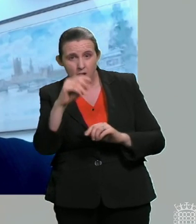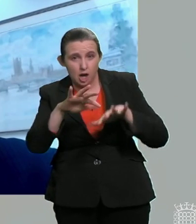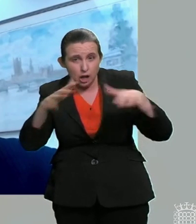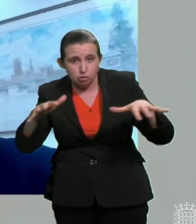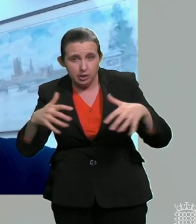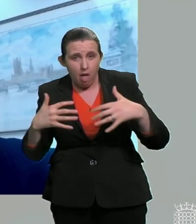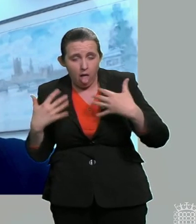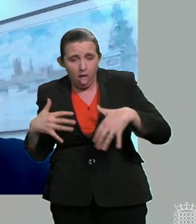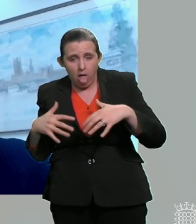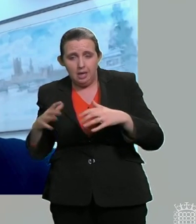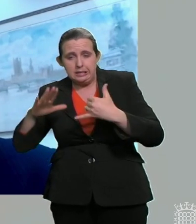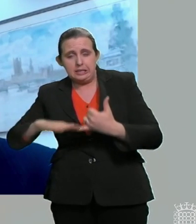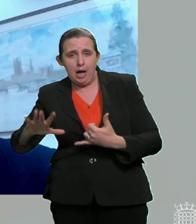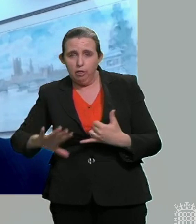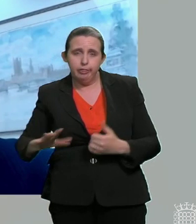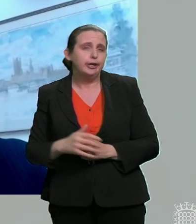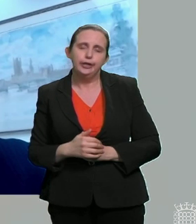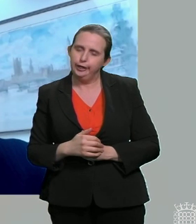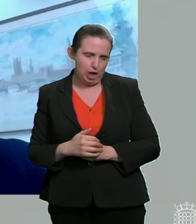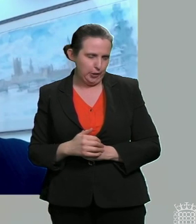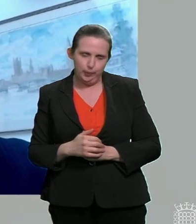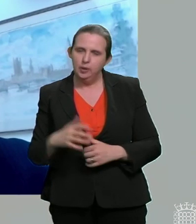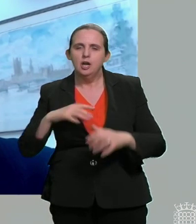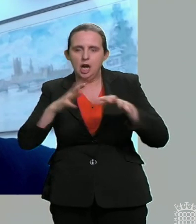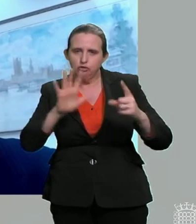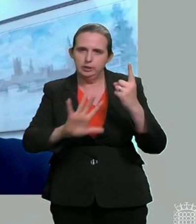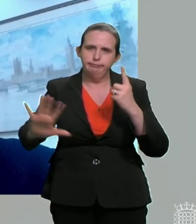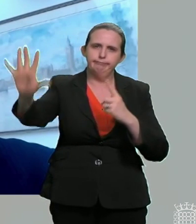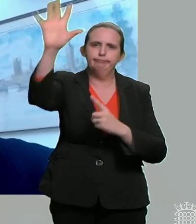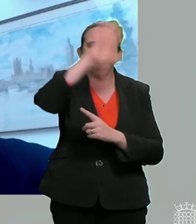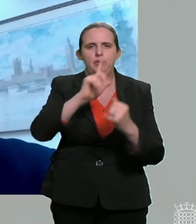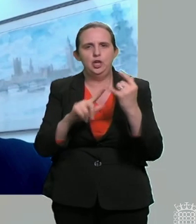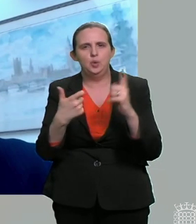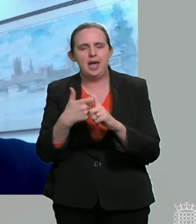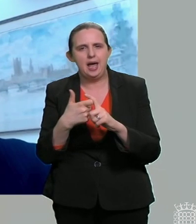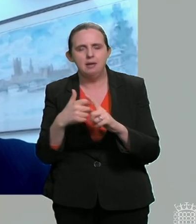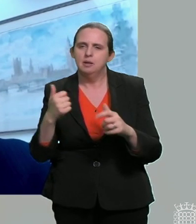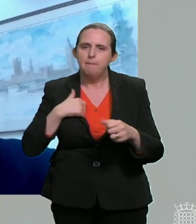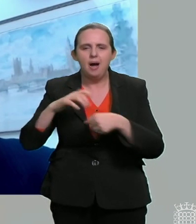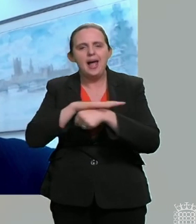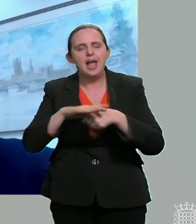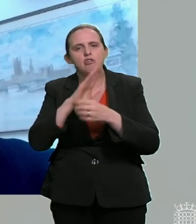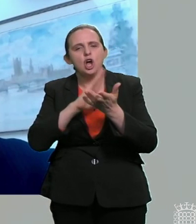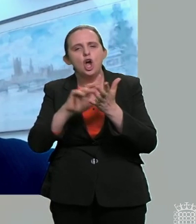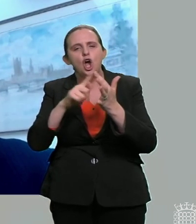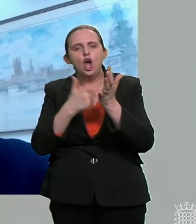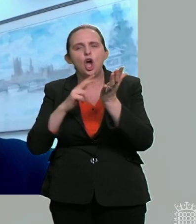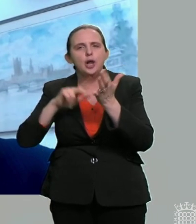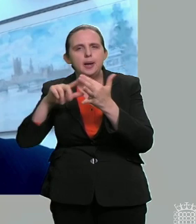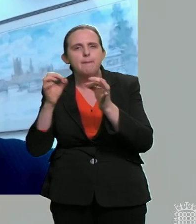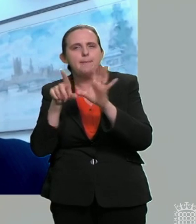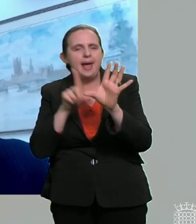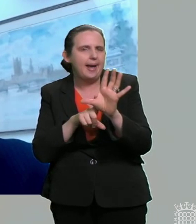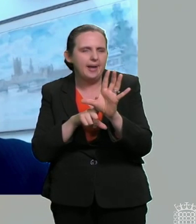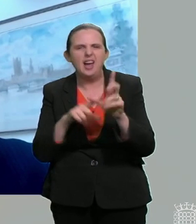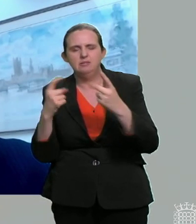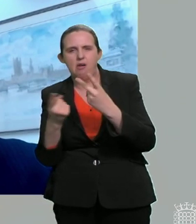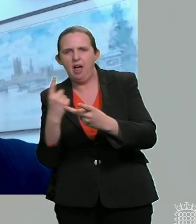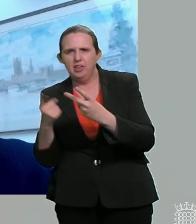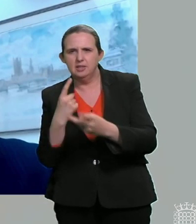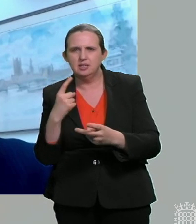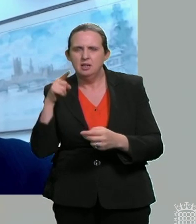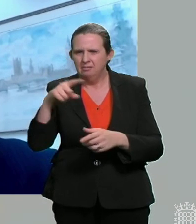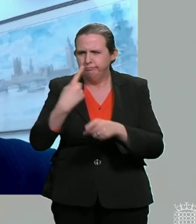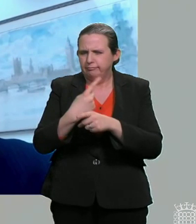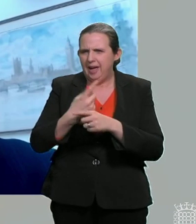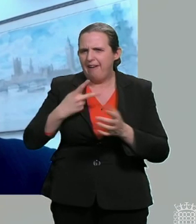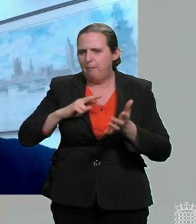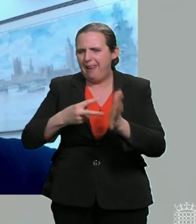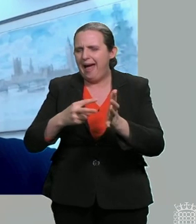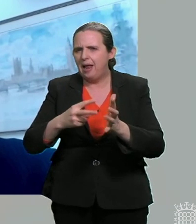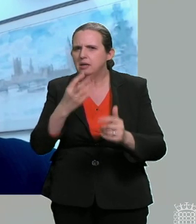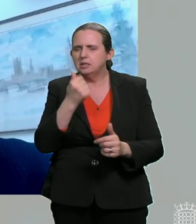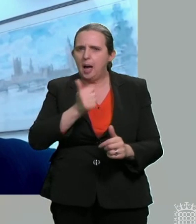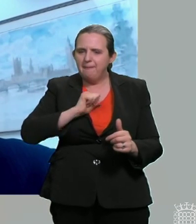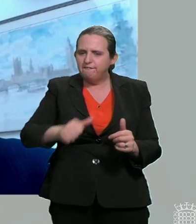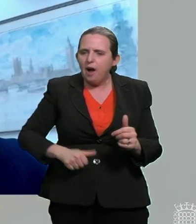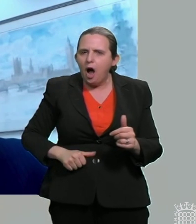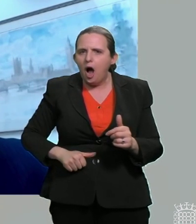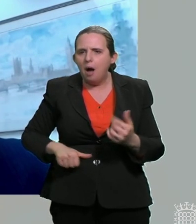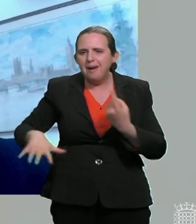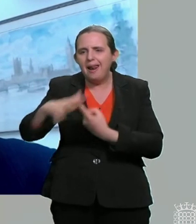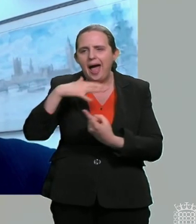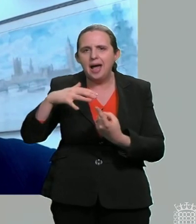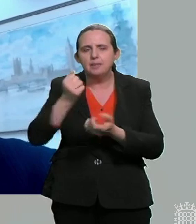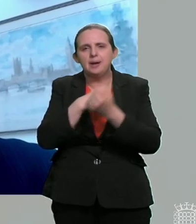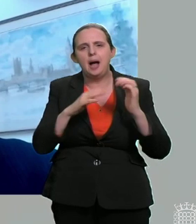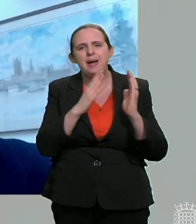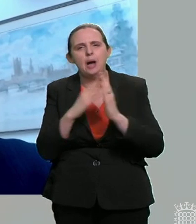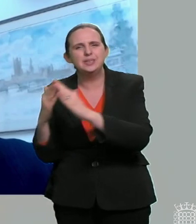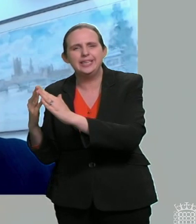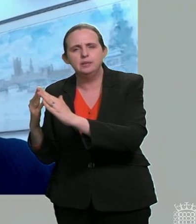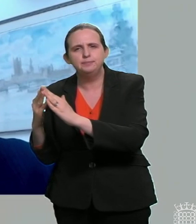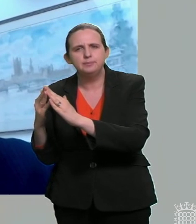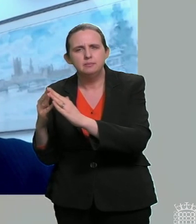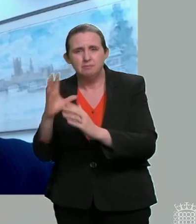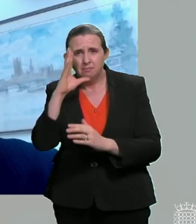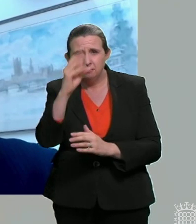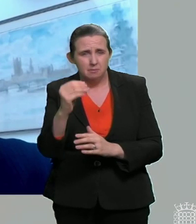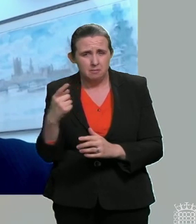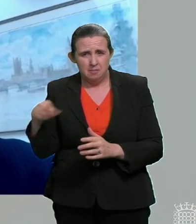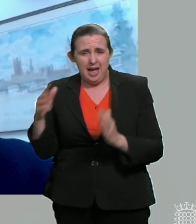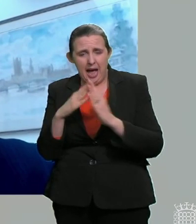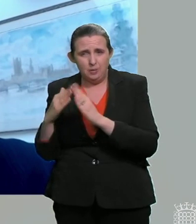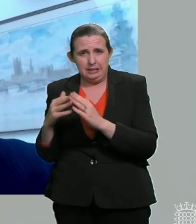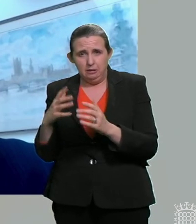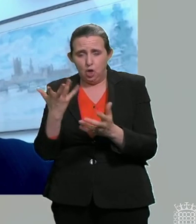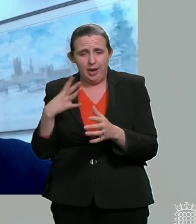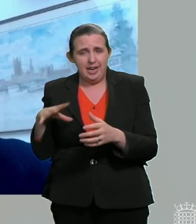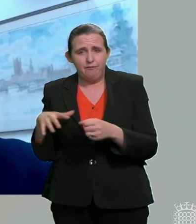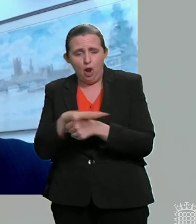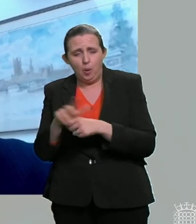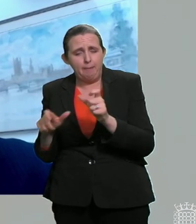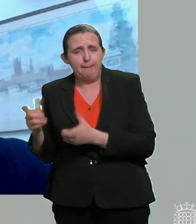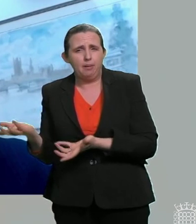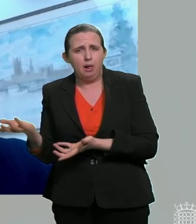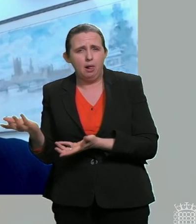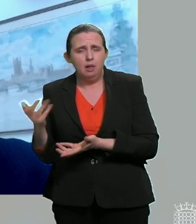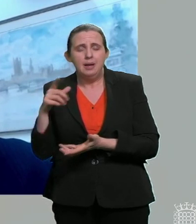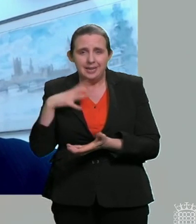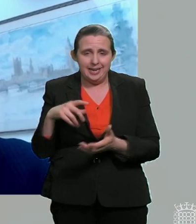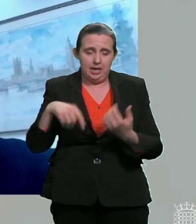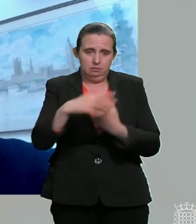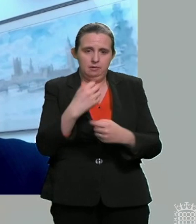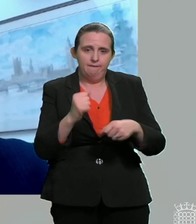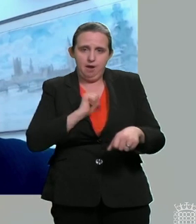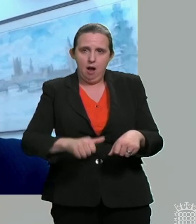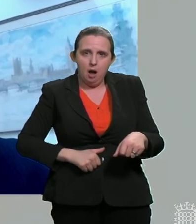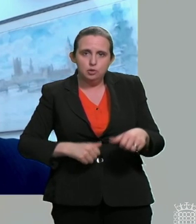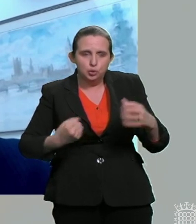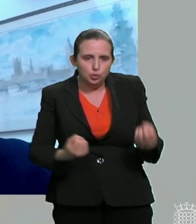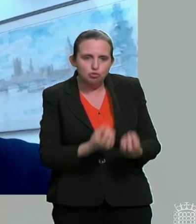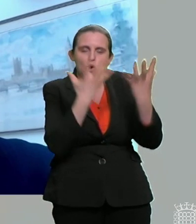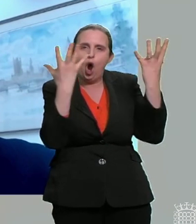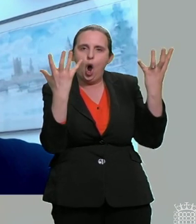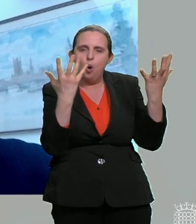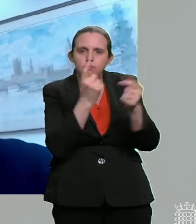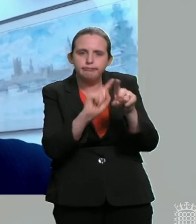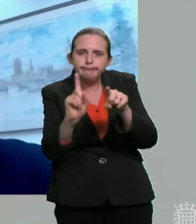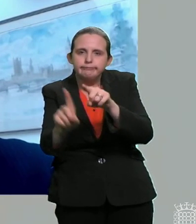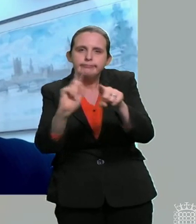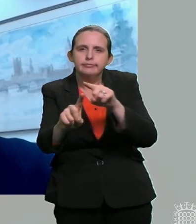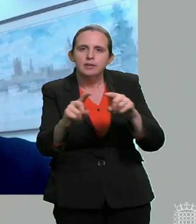In Westgate, Birchington and Herne Bay in my constituency, and indeed across much of the garden of England, there are plans to smother acres of prime agricultural land in housing that is not needed for local people but that is needed to grow the crops to reduce the amount of food we import at a cost of carbon emissions.